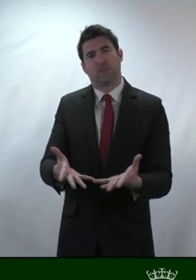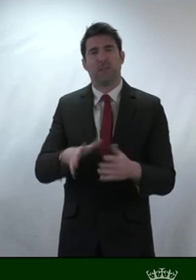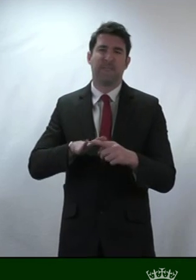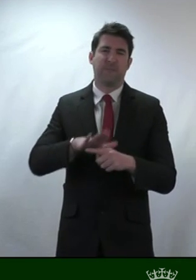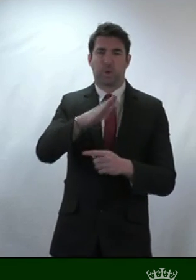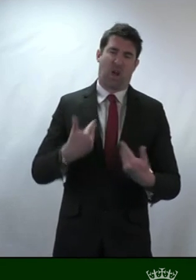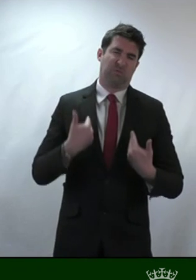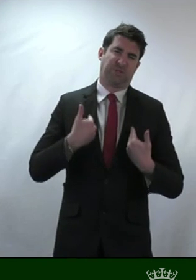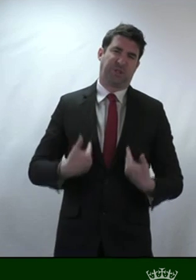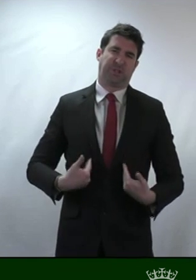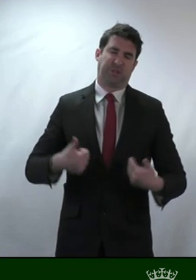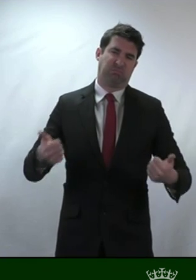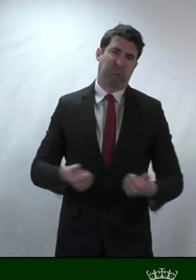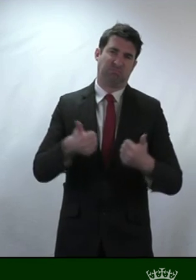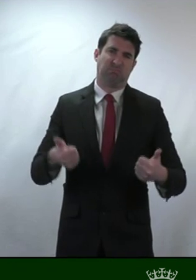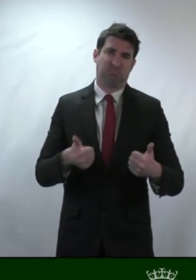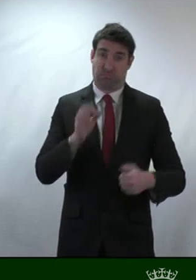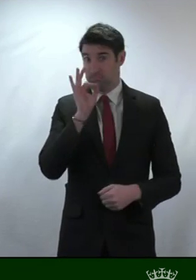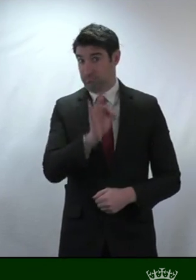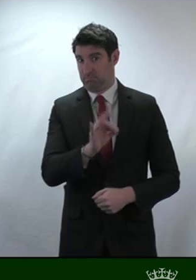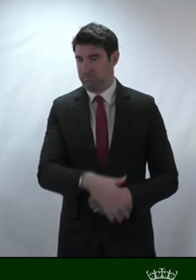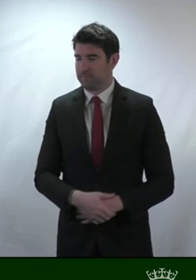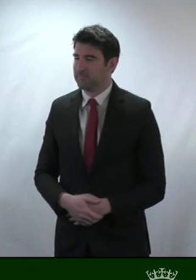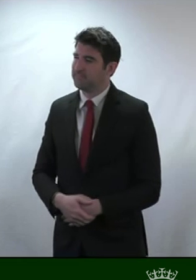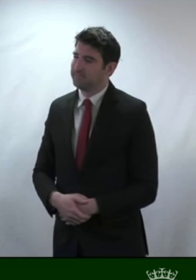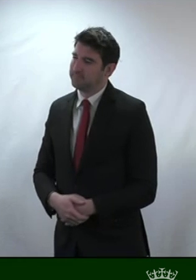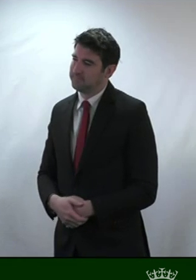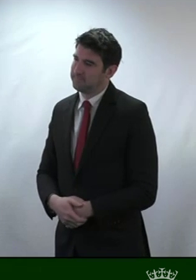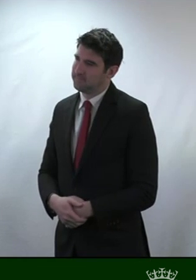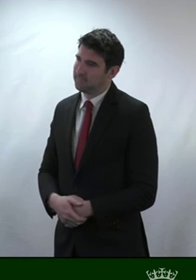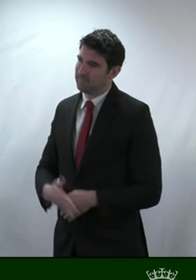I thank my hon. Friend, who has campaigned nobly in that cause.